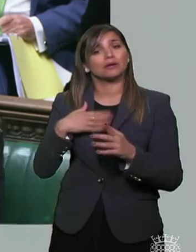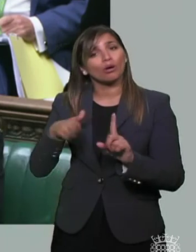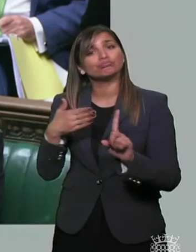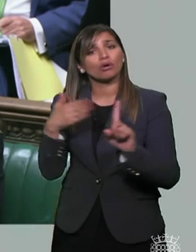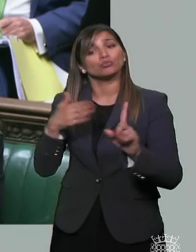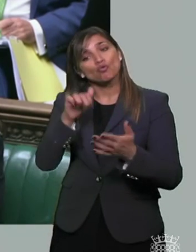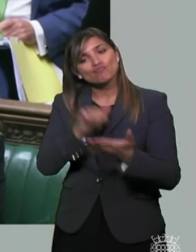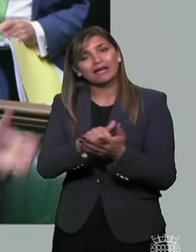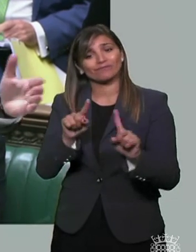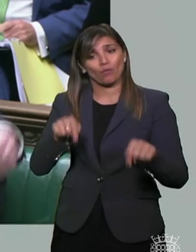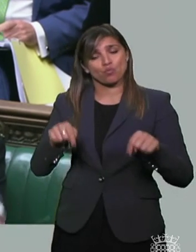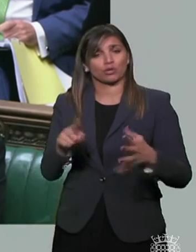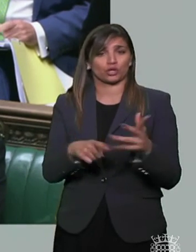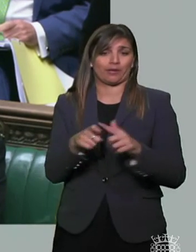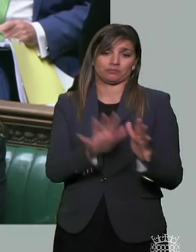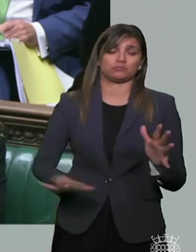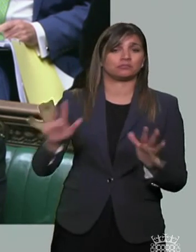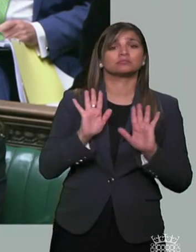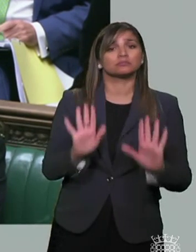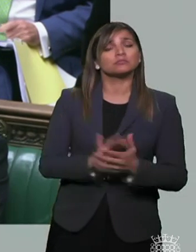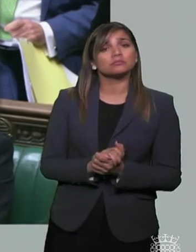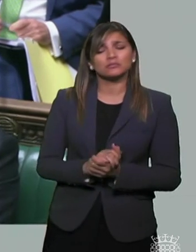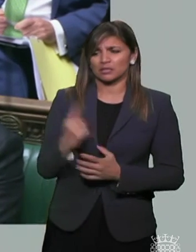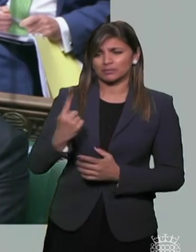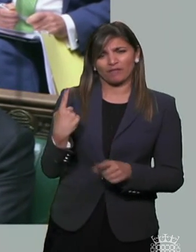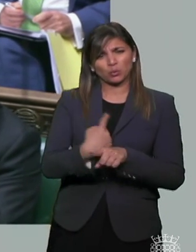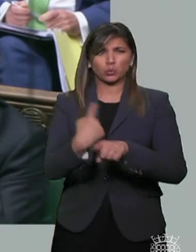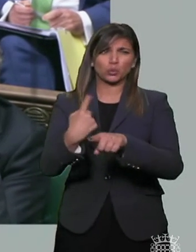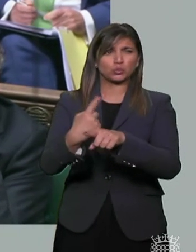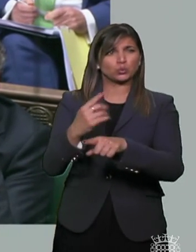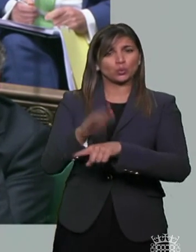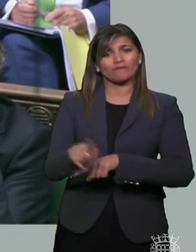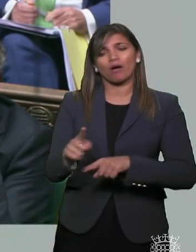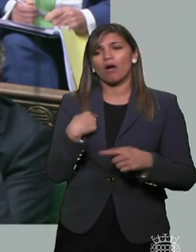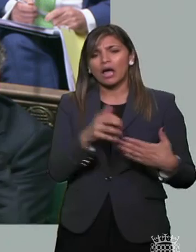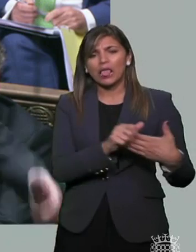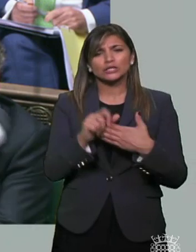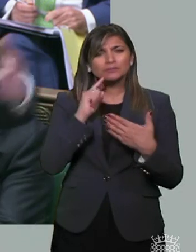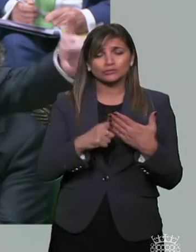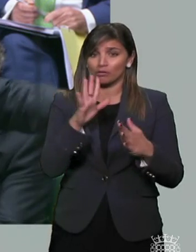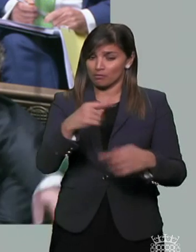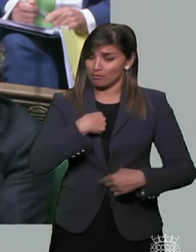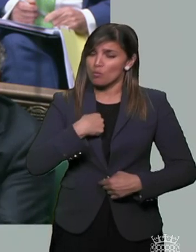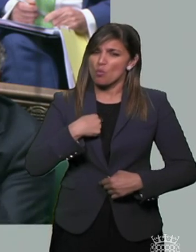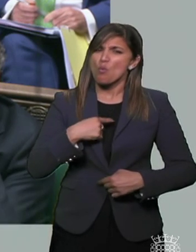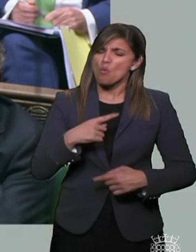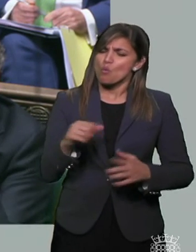The right honourable and learned Gentleman talks about leadership. Let me tell the House about some of the tough decisions that I have had to take.